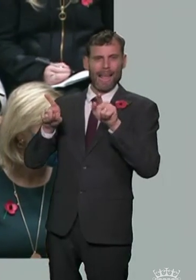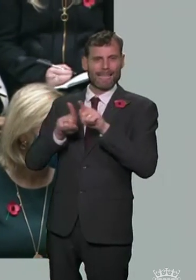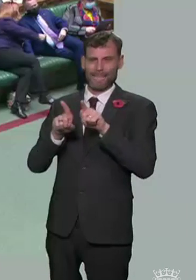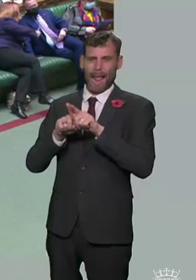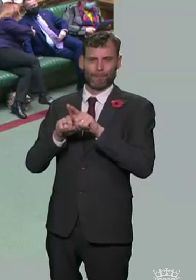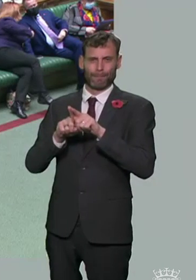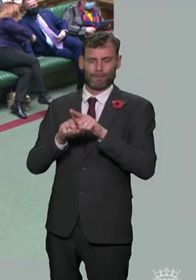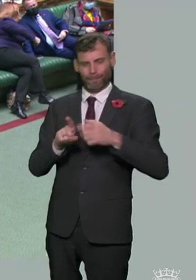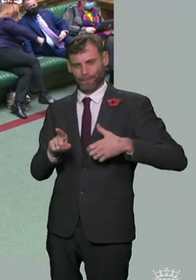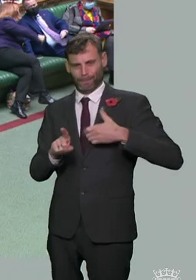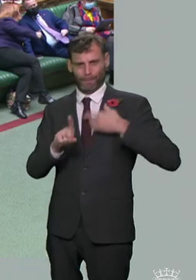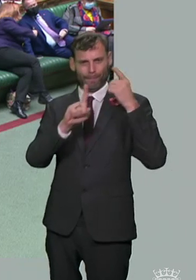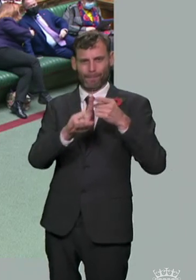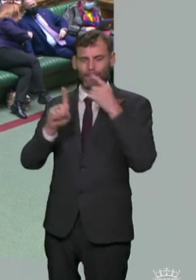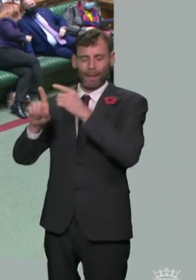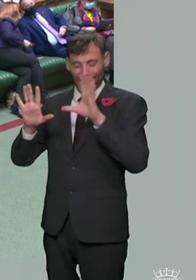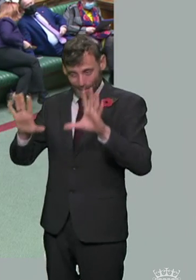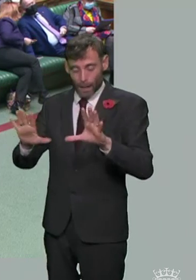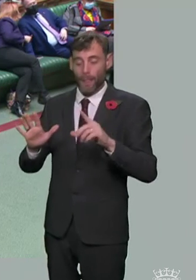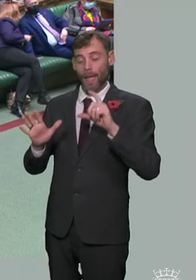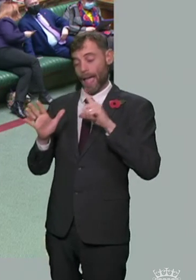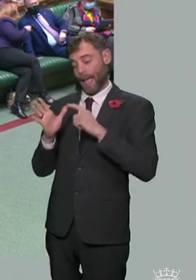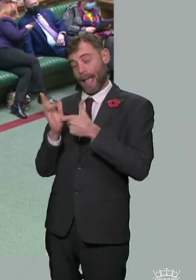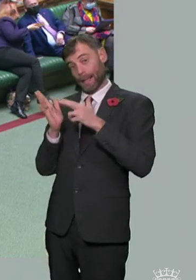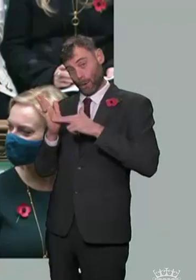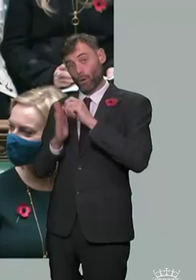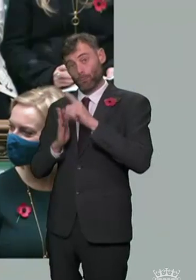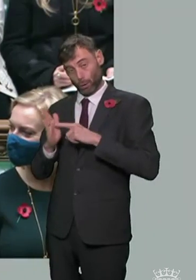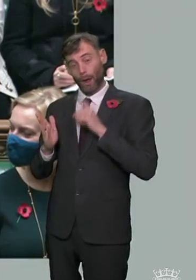We will come back to this.